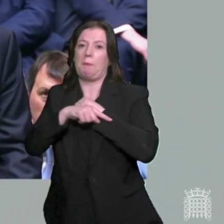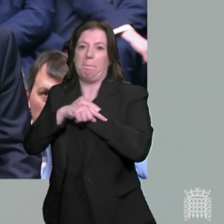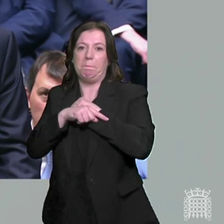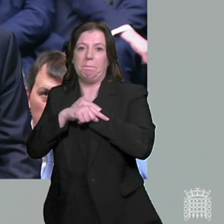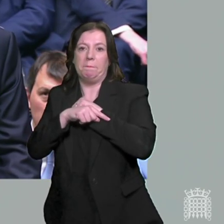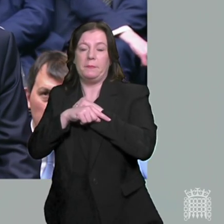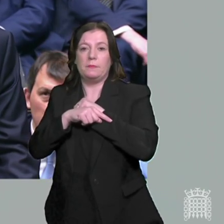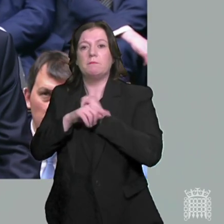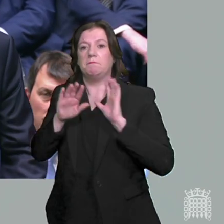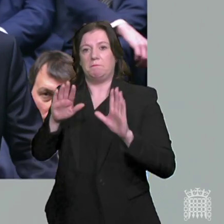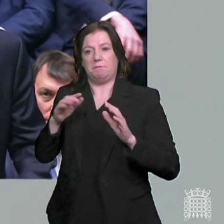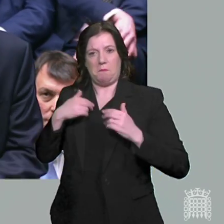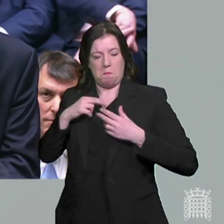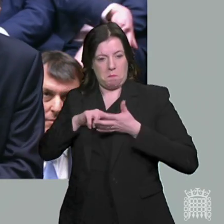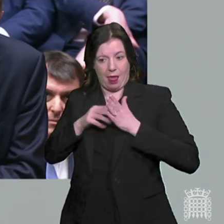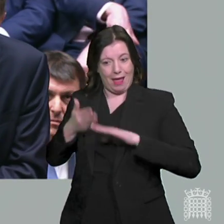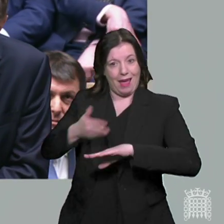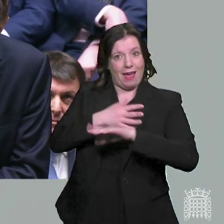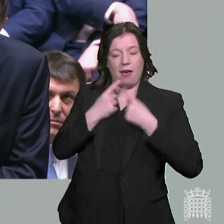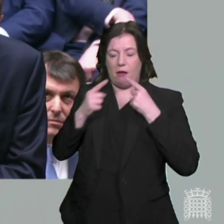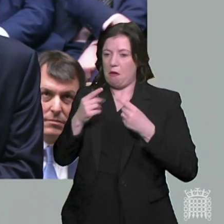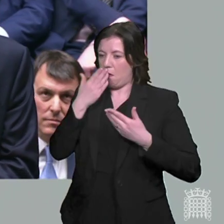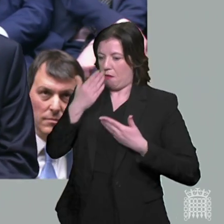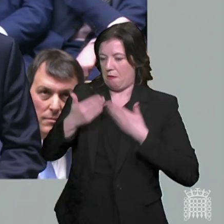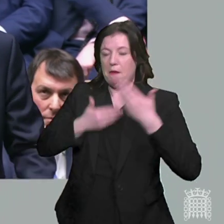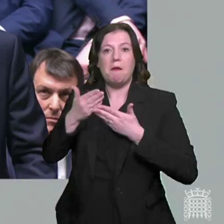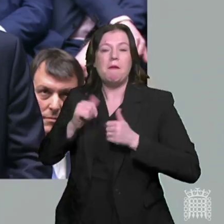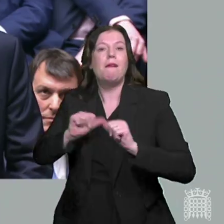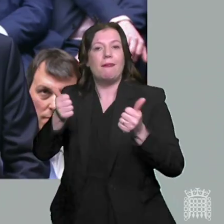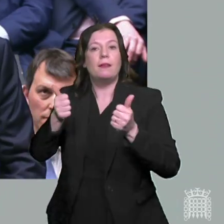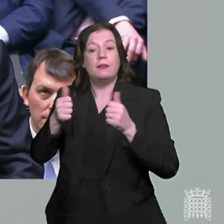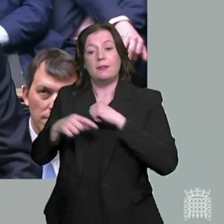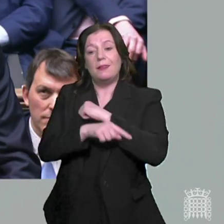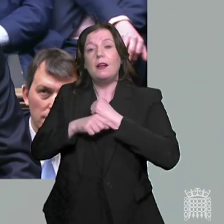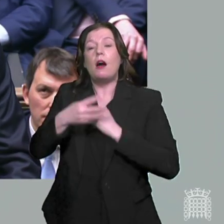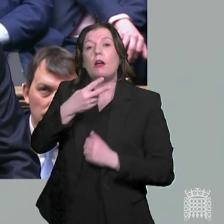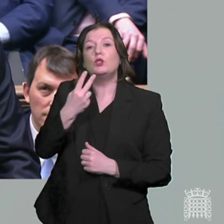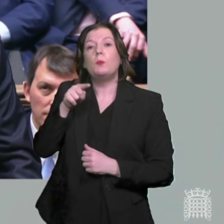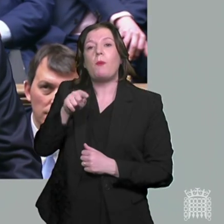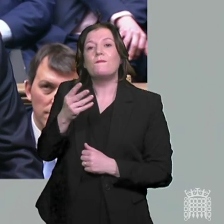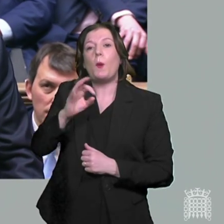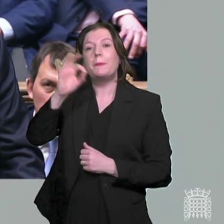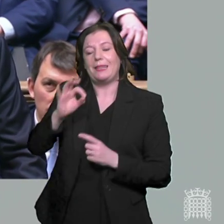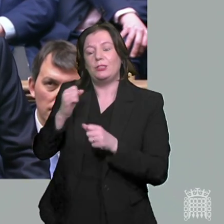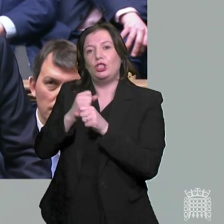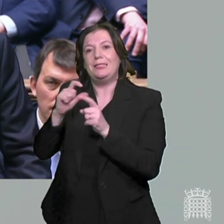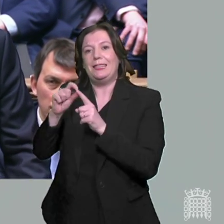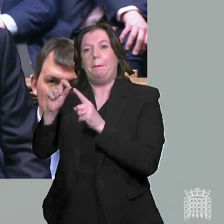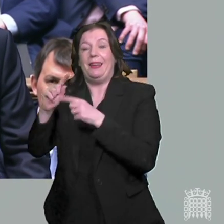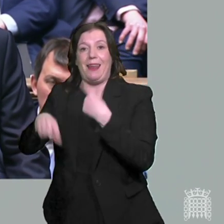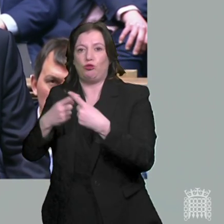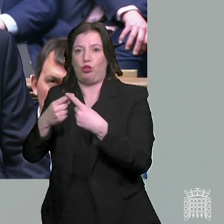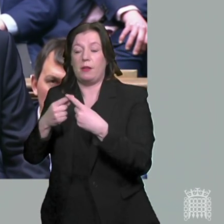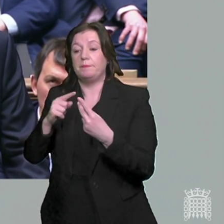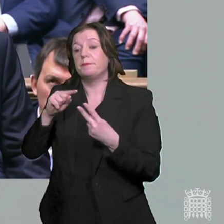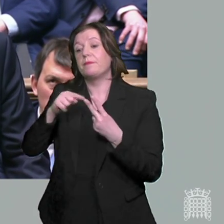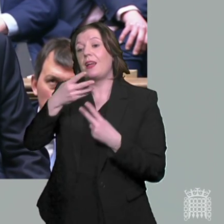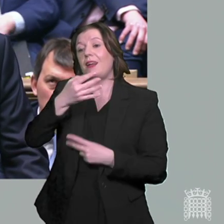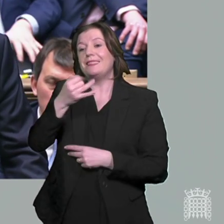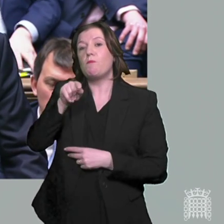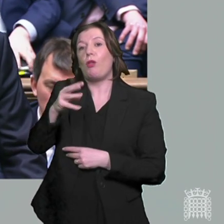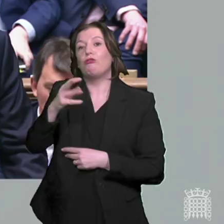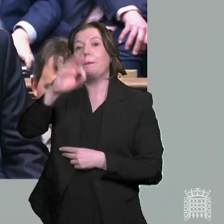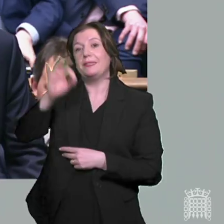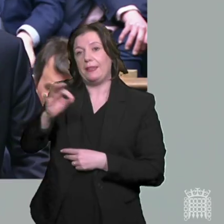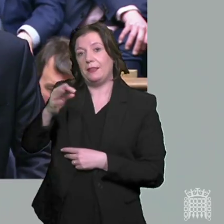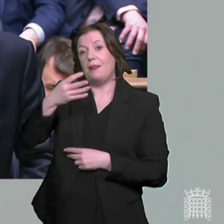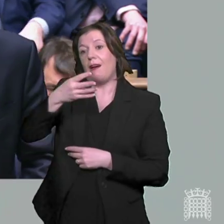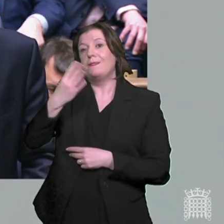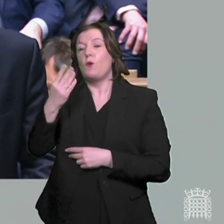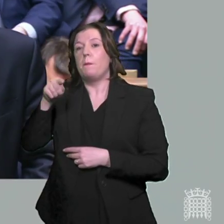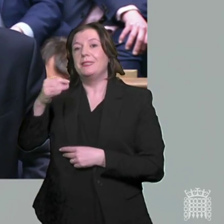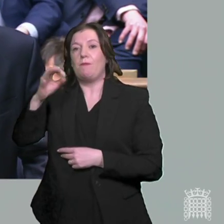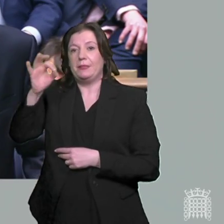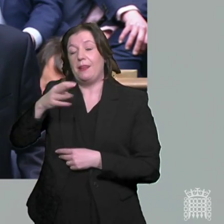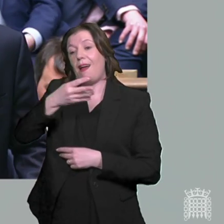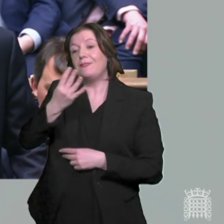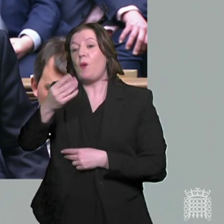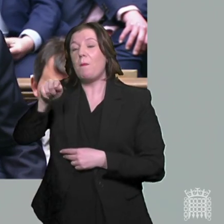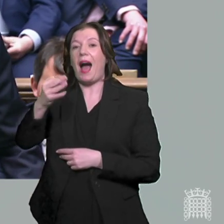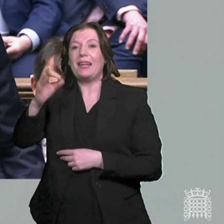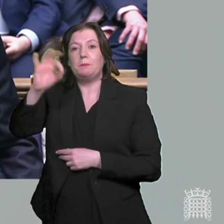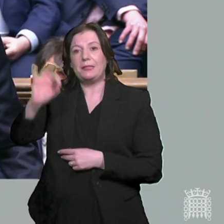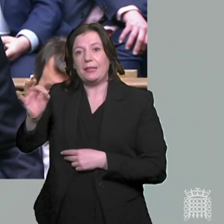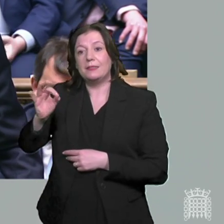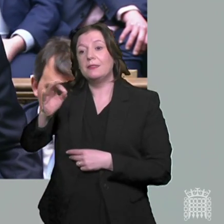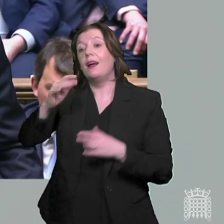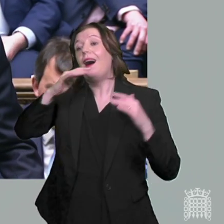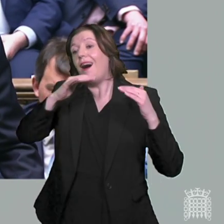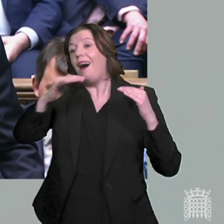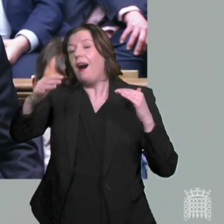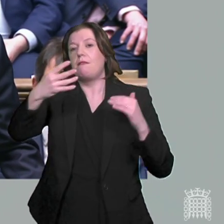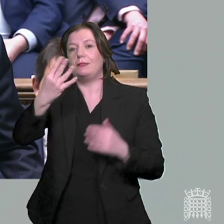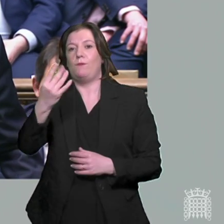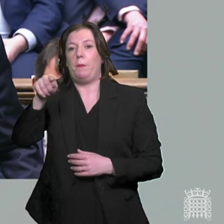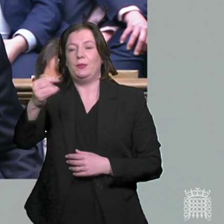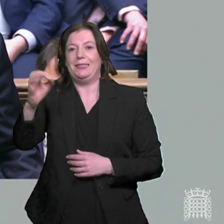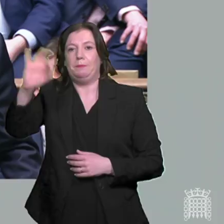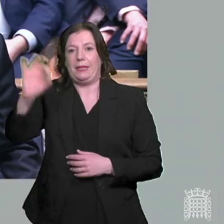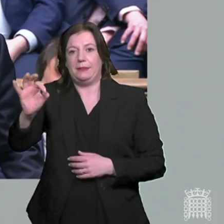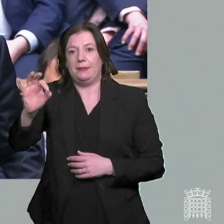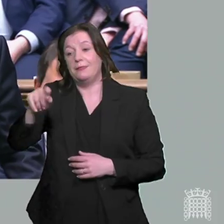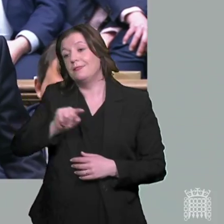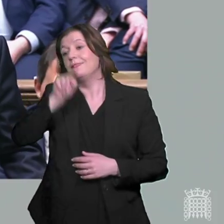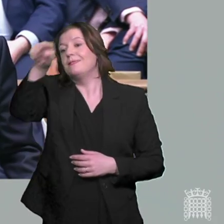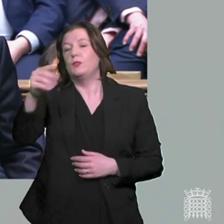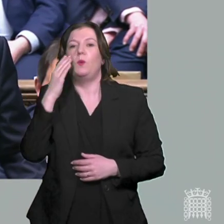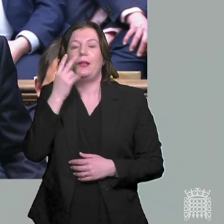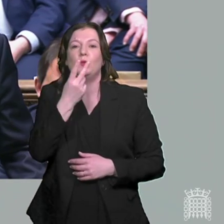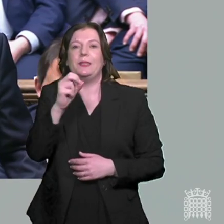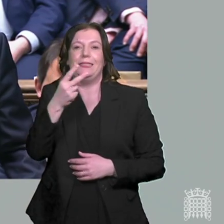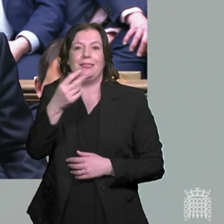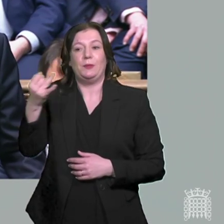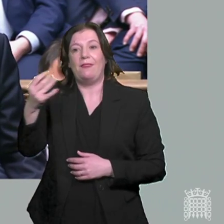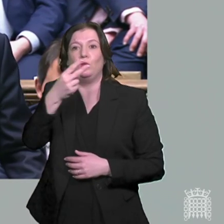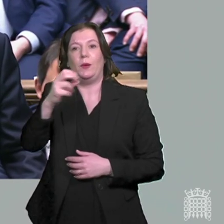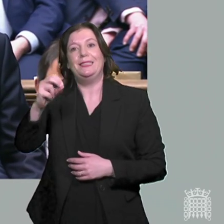Here too our plan is on track. Underlying debt is forecast to be 92.4% of GDP next year, then 97.3%, 94.6%, 94.8%, before falling to 94.6% in 2027-28.